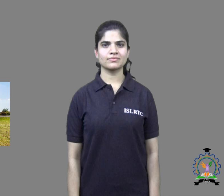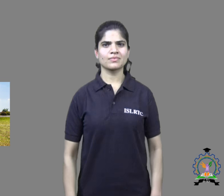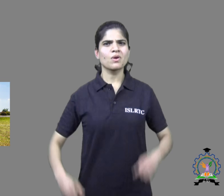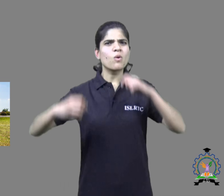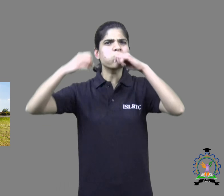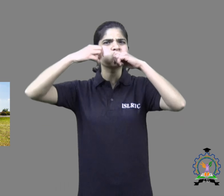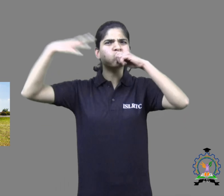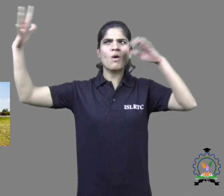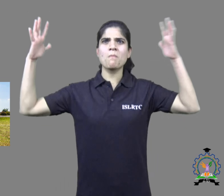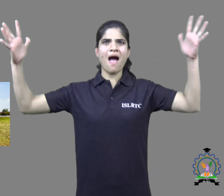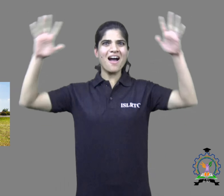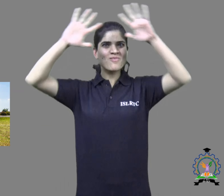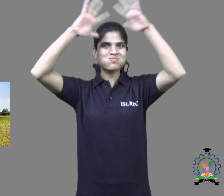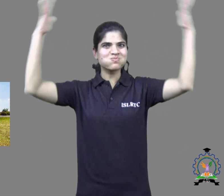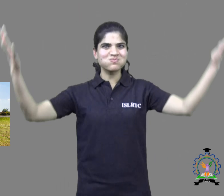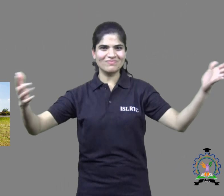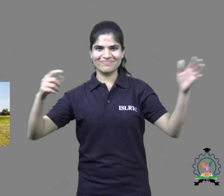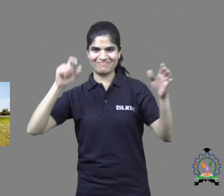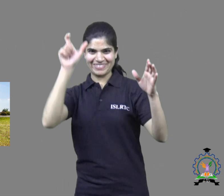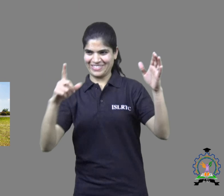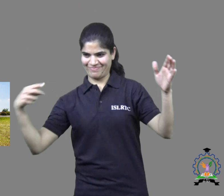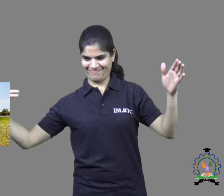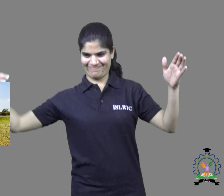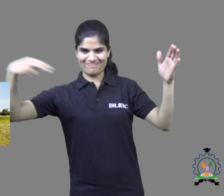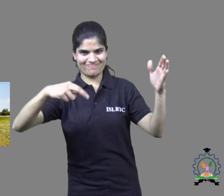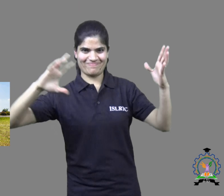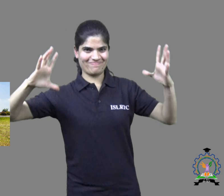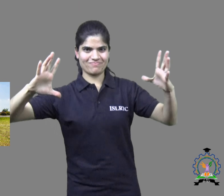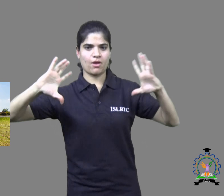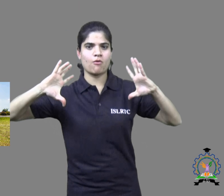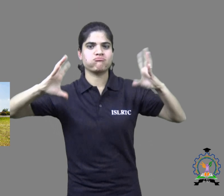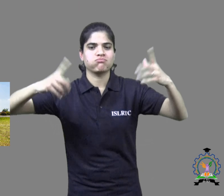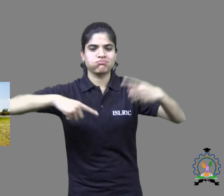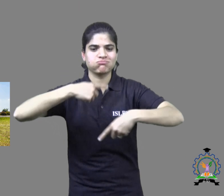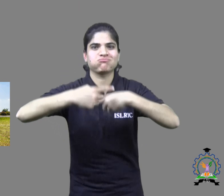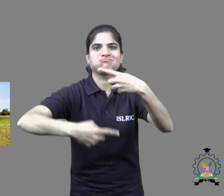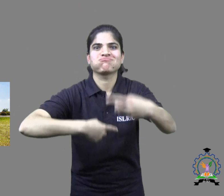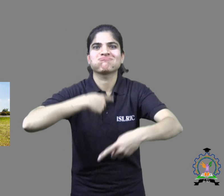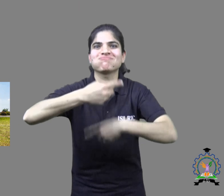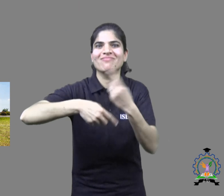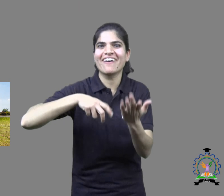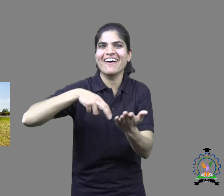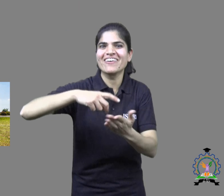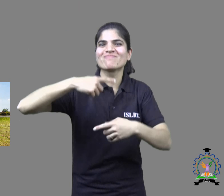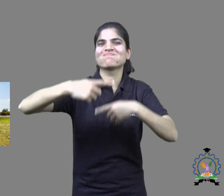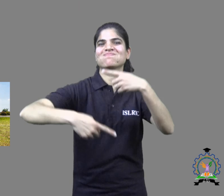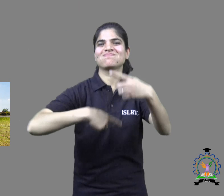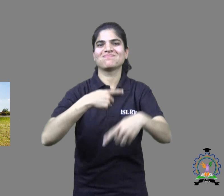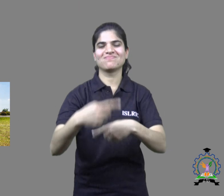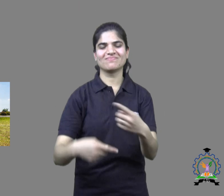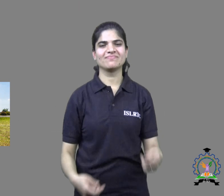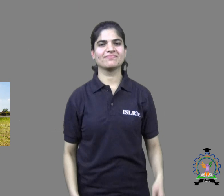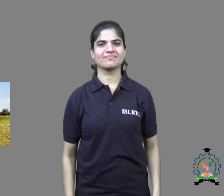Zorbing Globe Riding